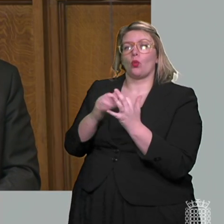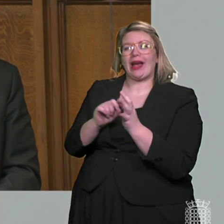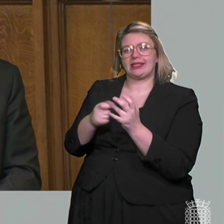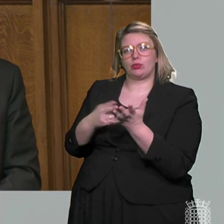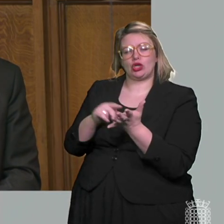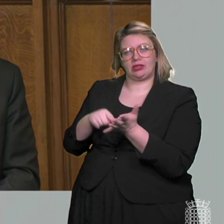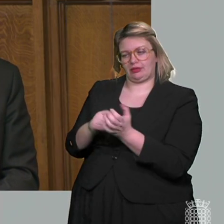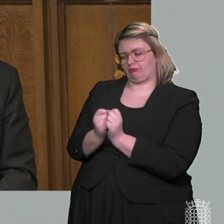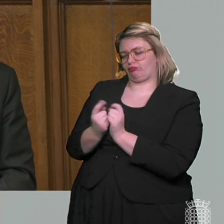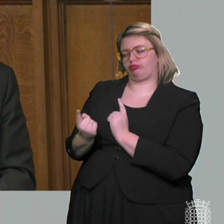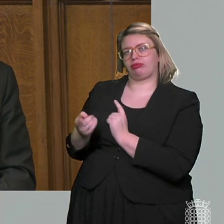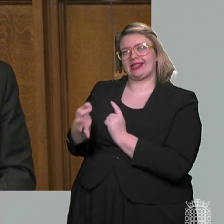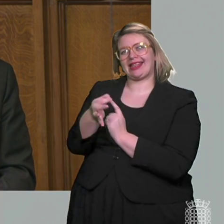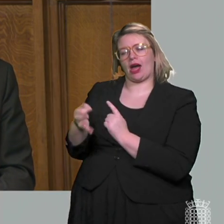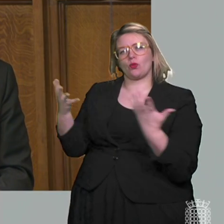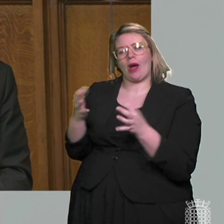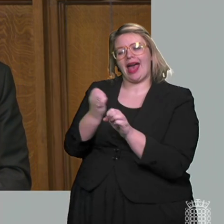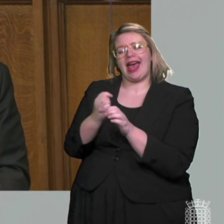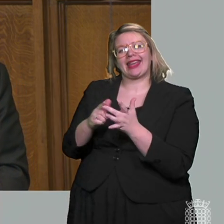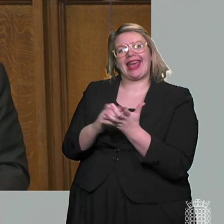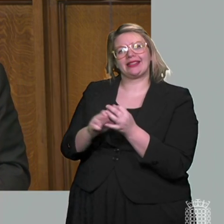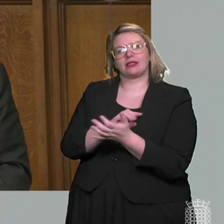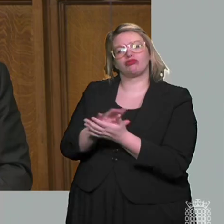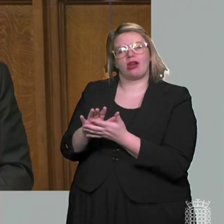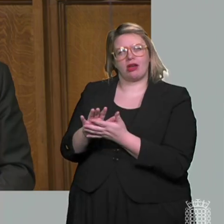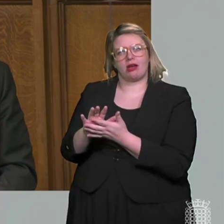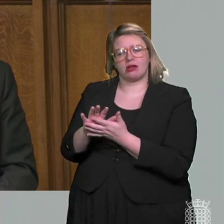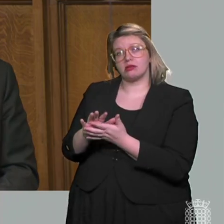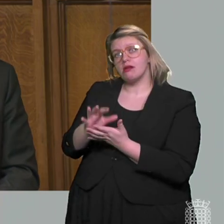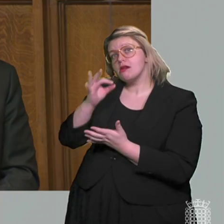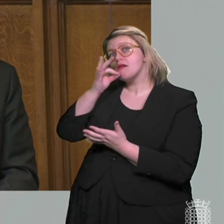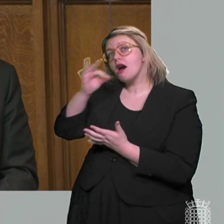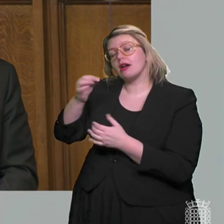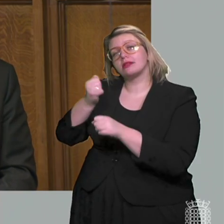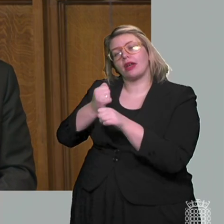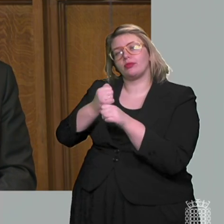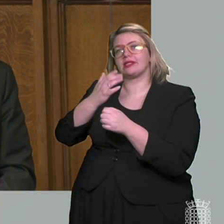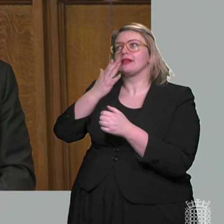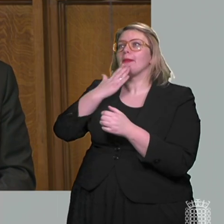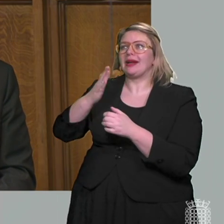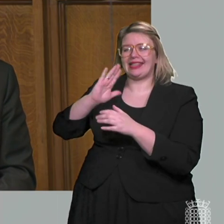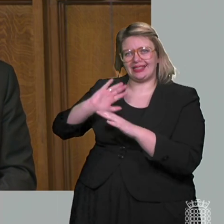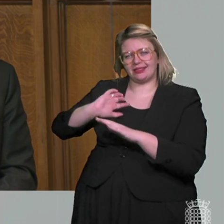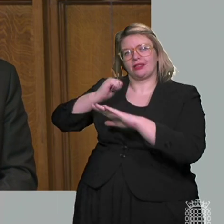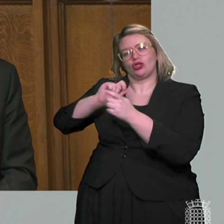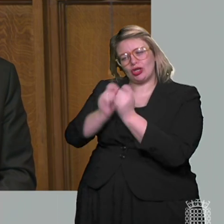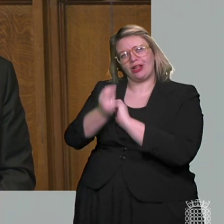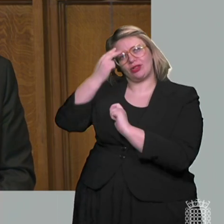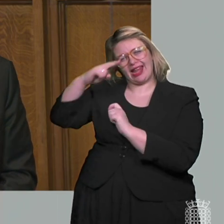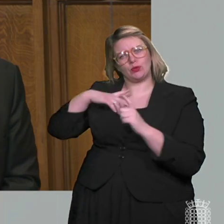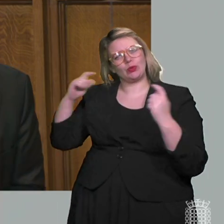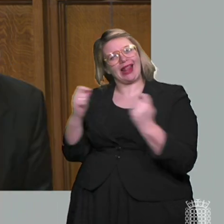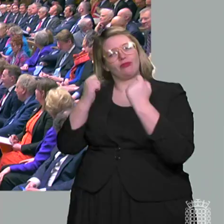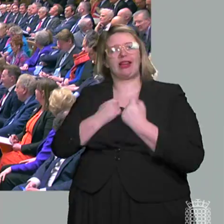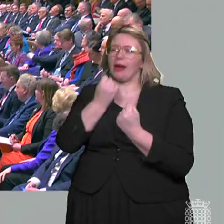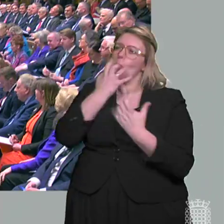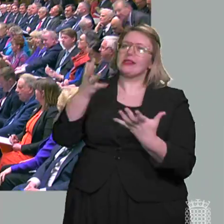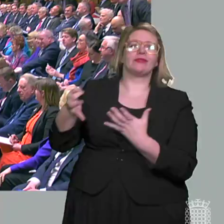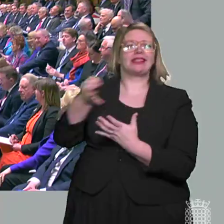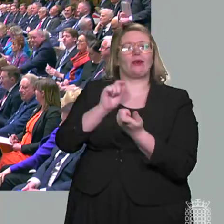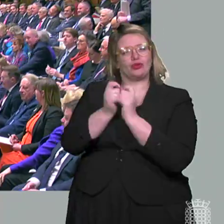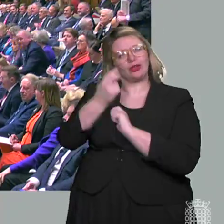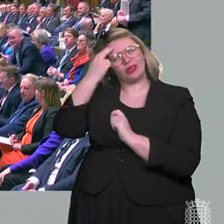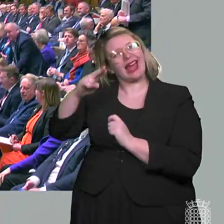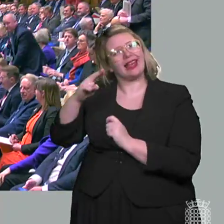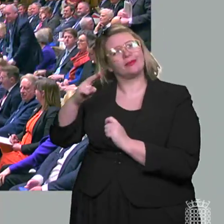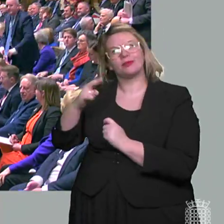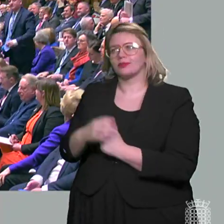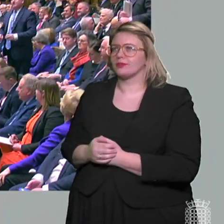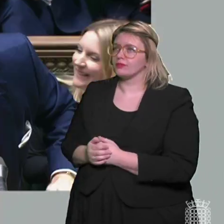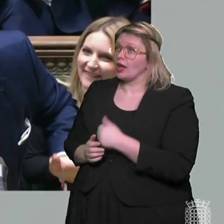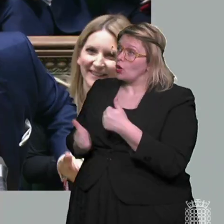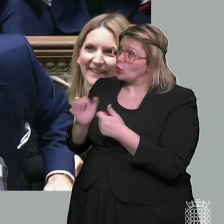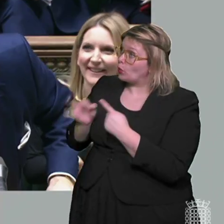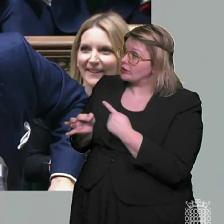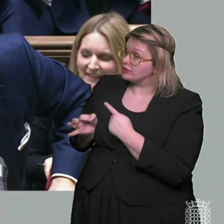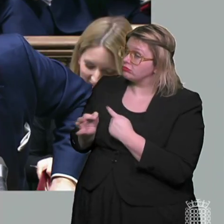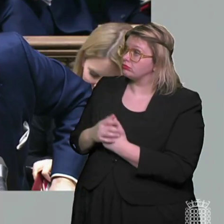My right honourable Friend has made an excellent point.